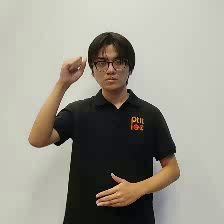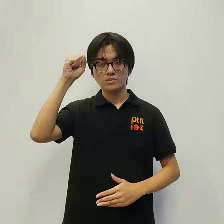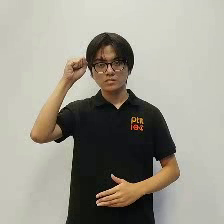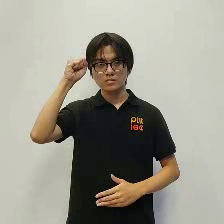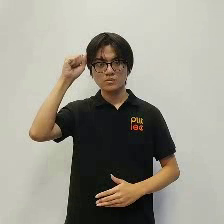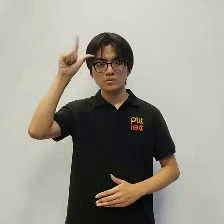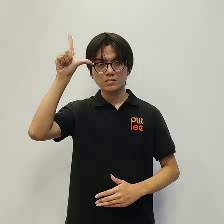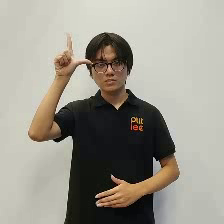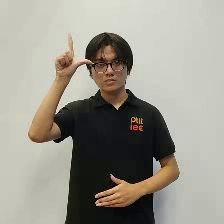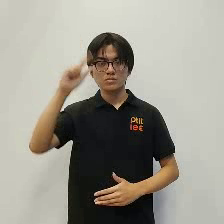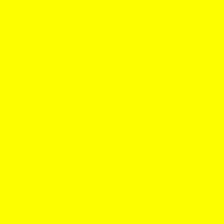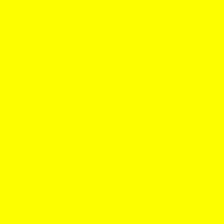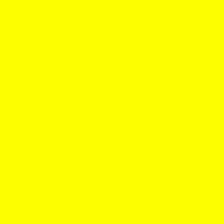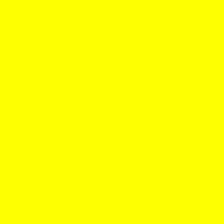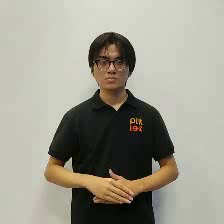Thức dậy